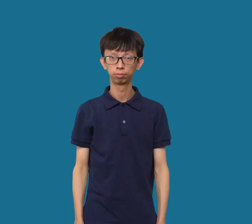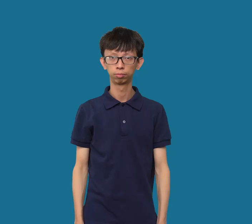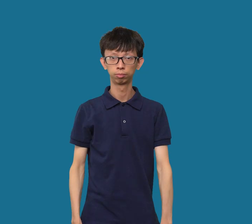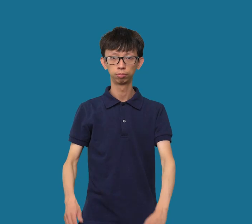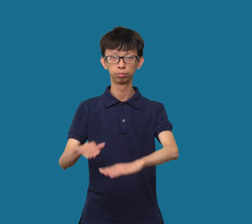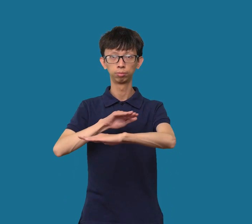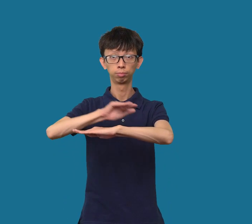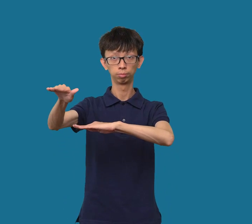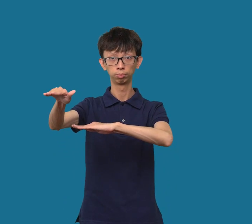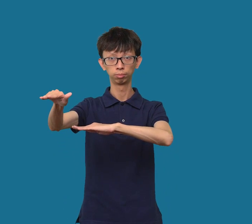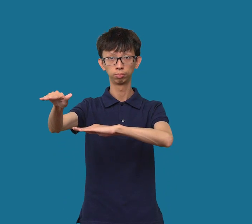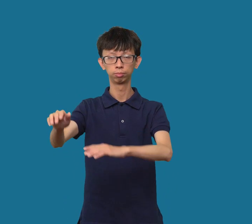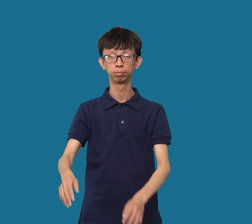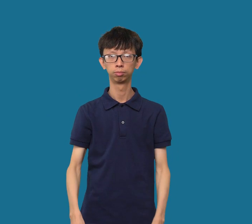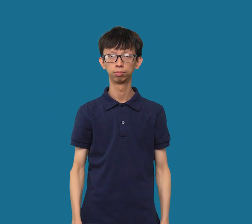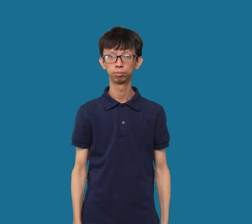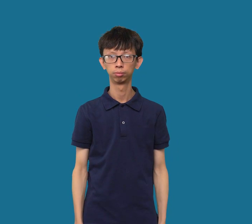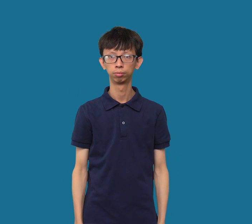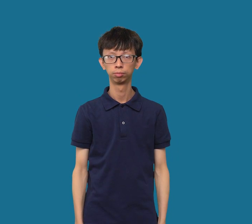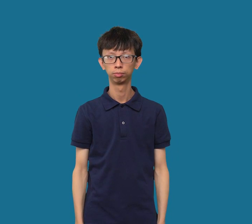ra ngoài